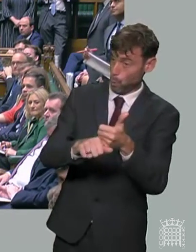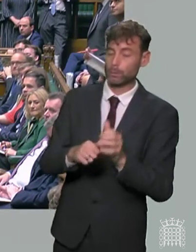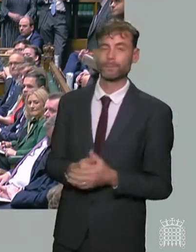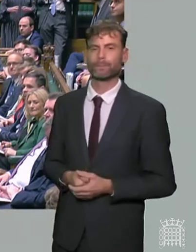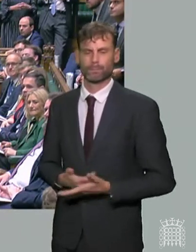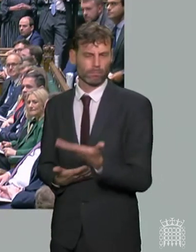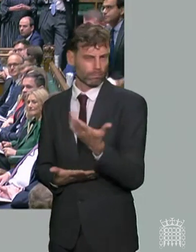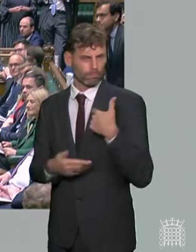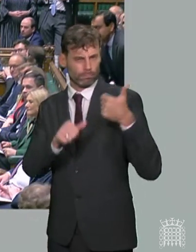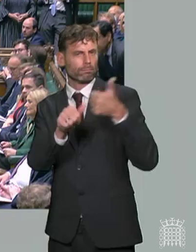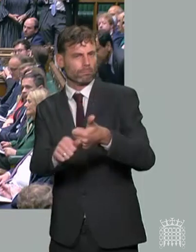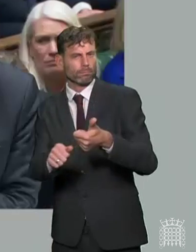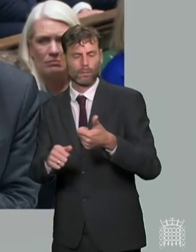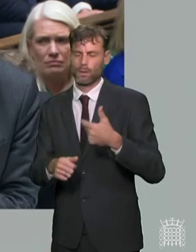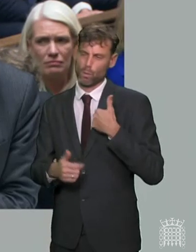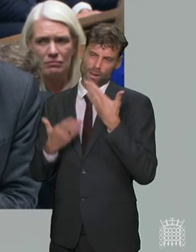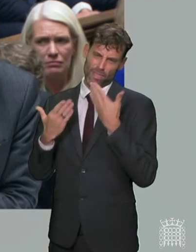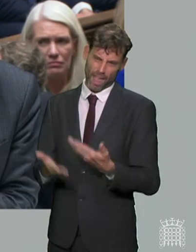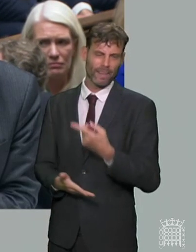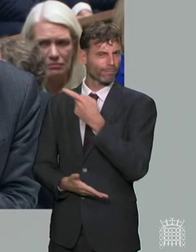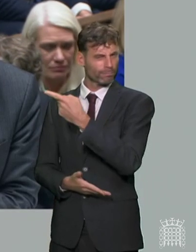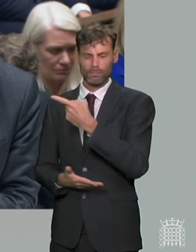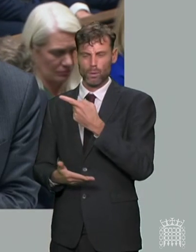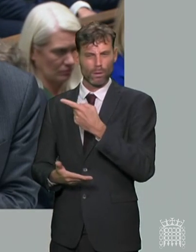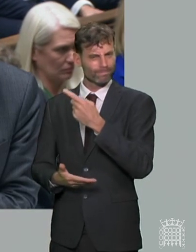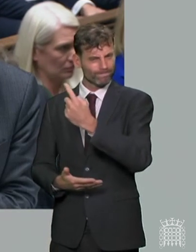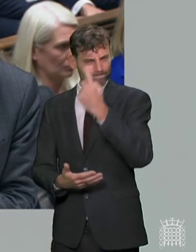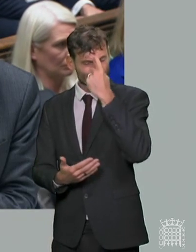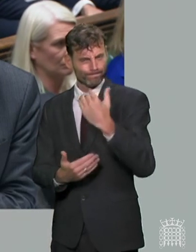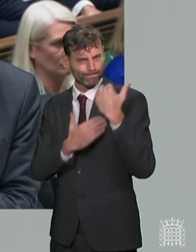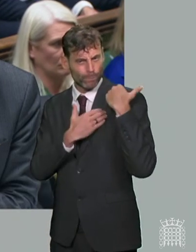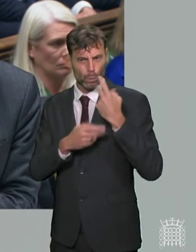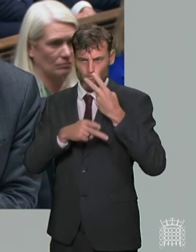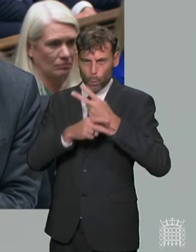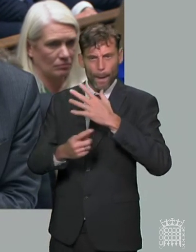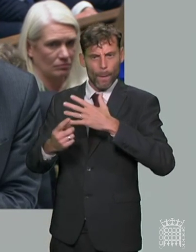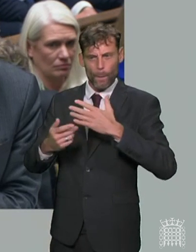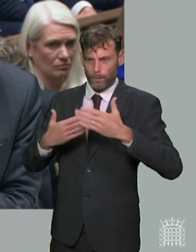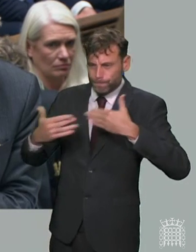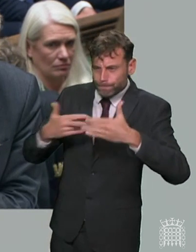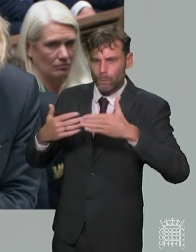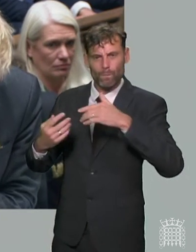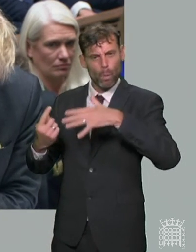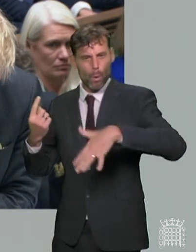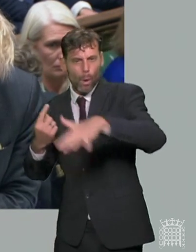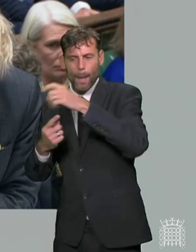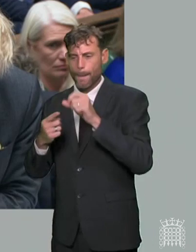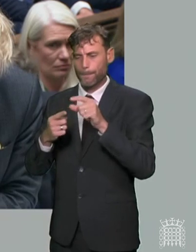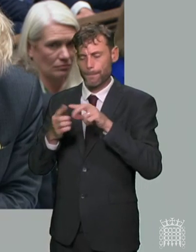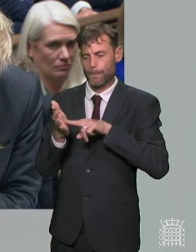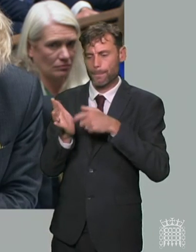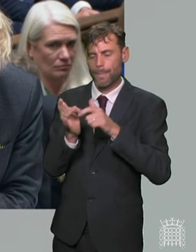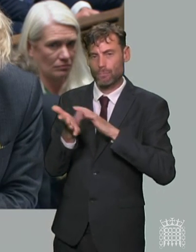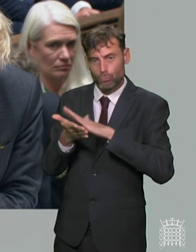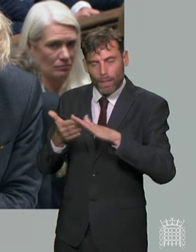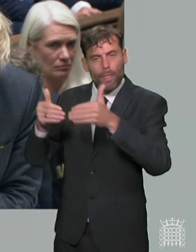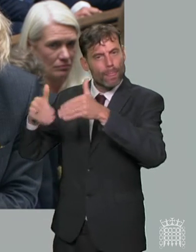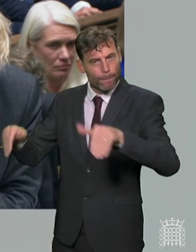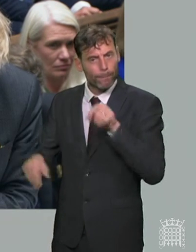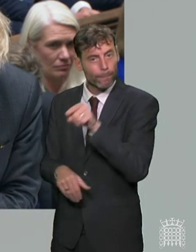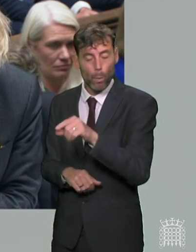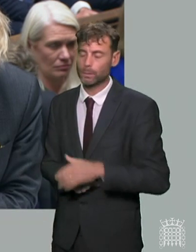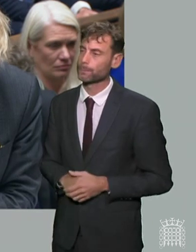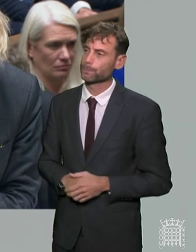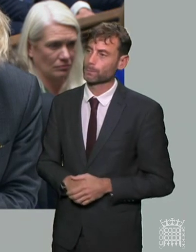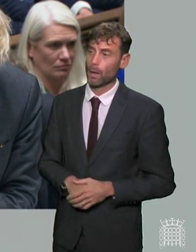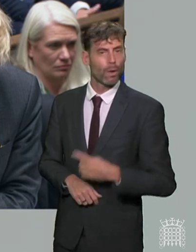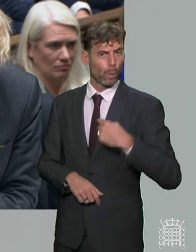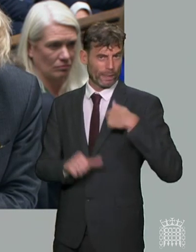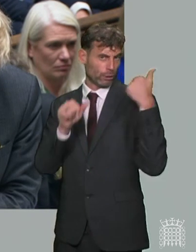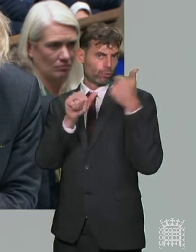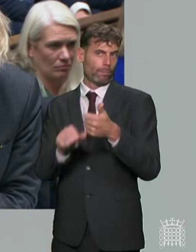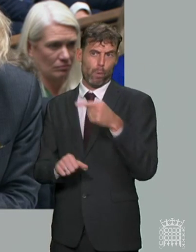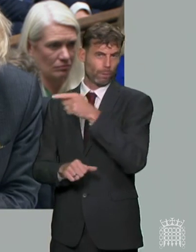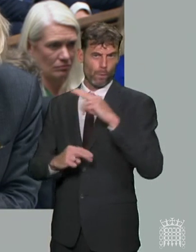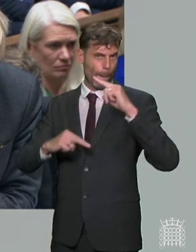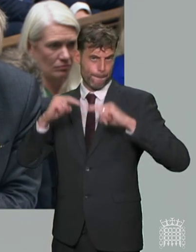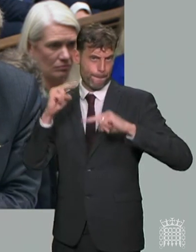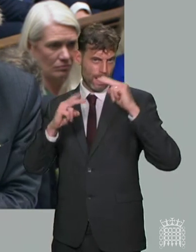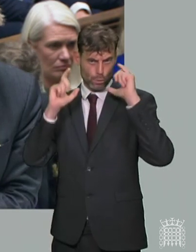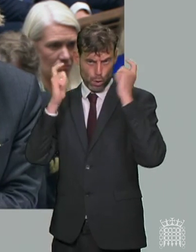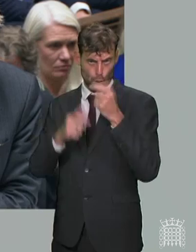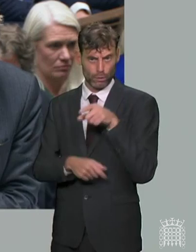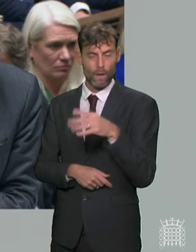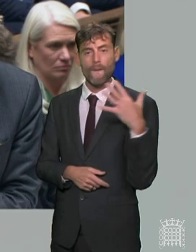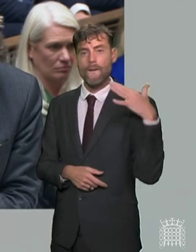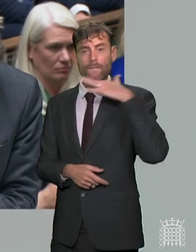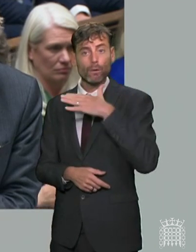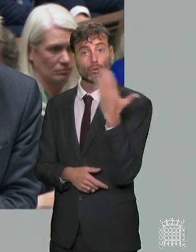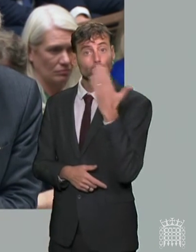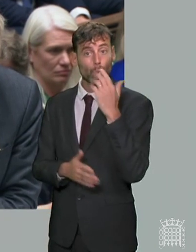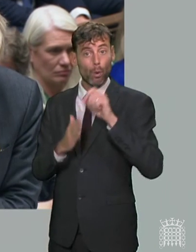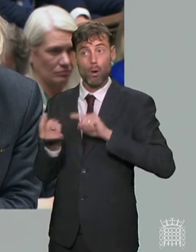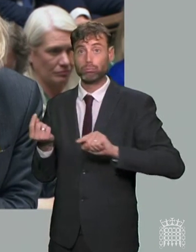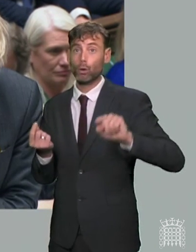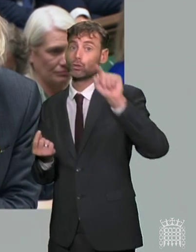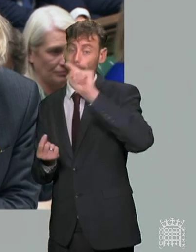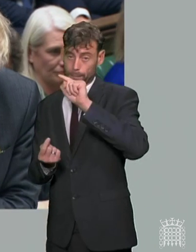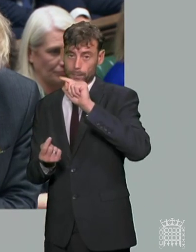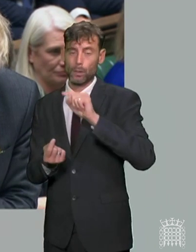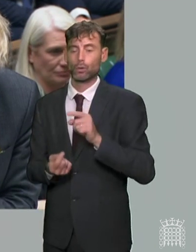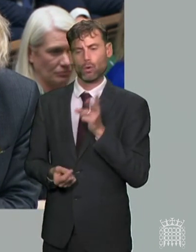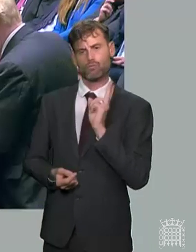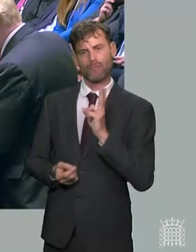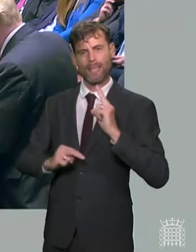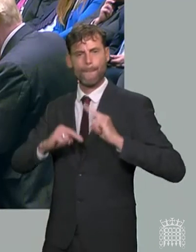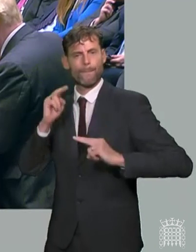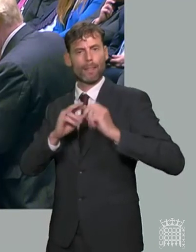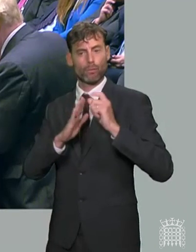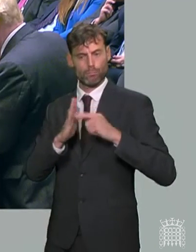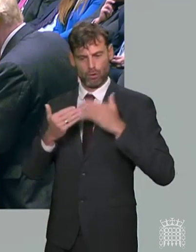Yes. My honourable Friend is a great campaigner for the people of Penrith and The Border, and I can tell him that in addition to our support for 500 school-rebuilding projects